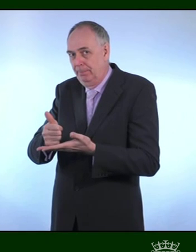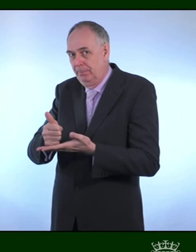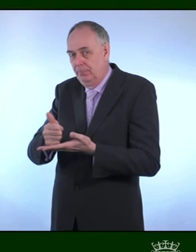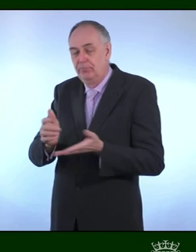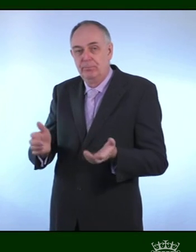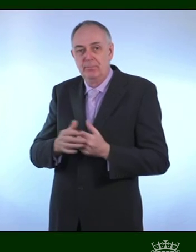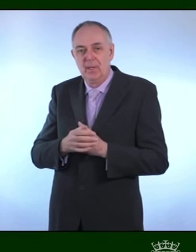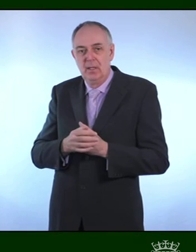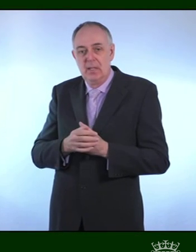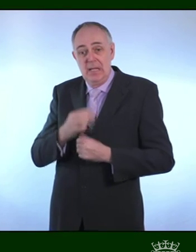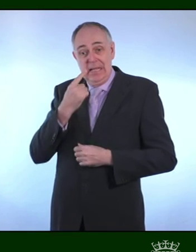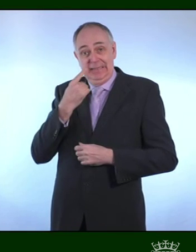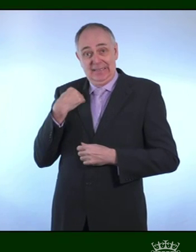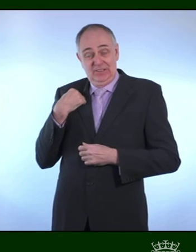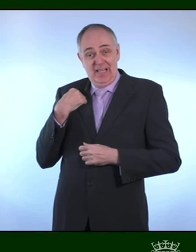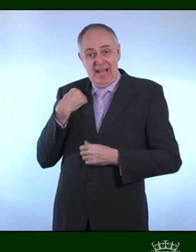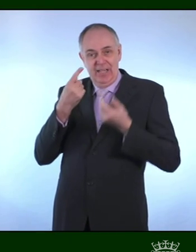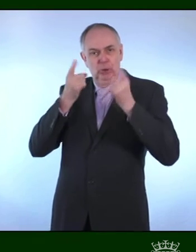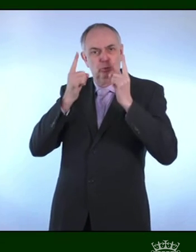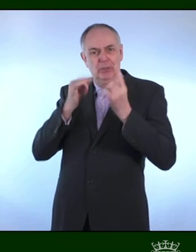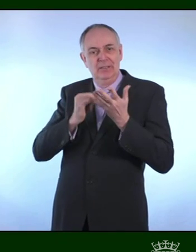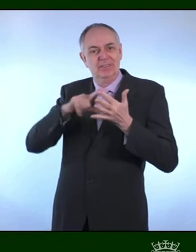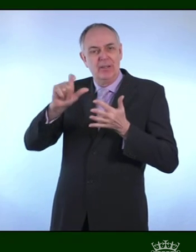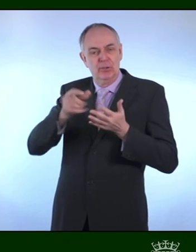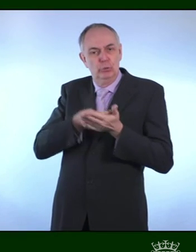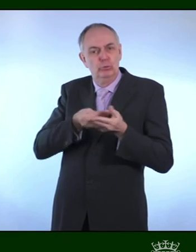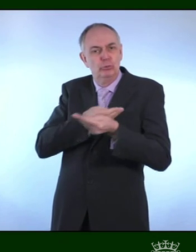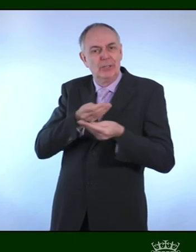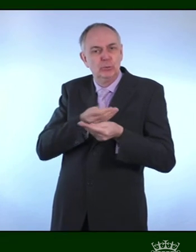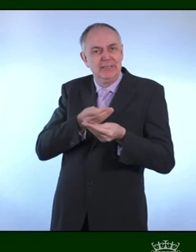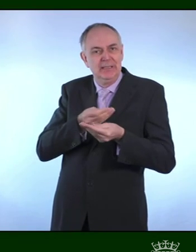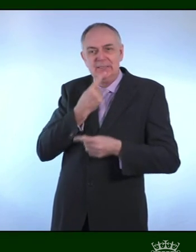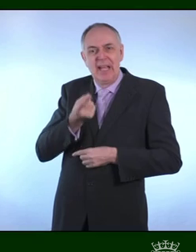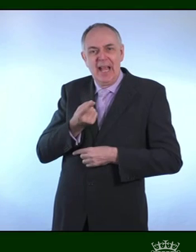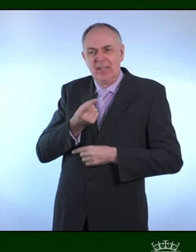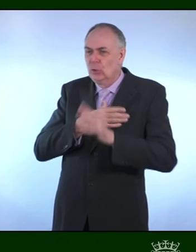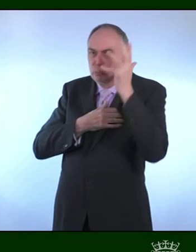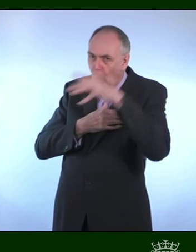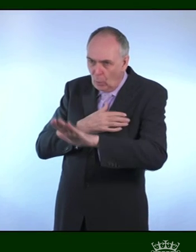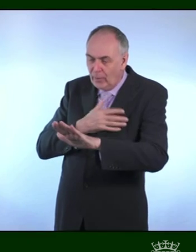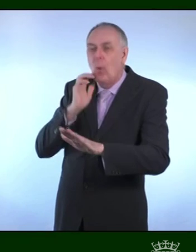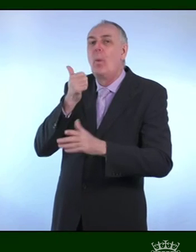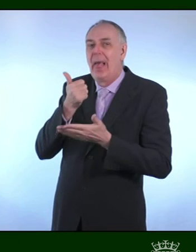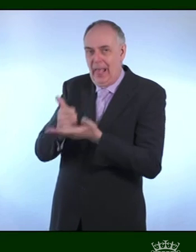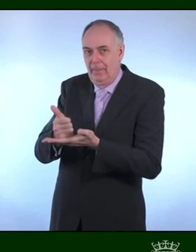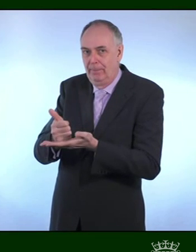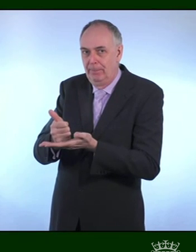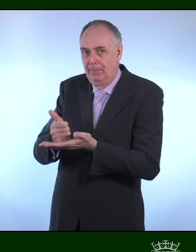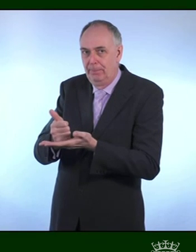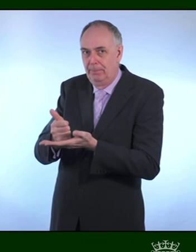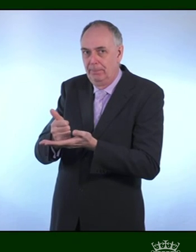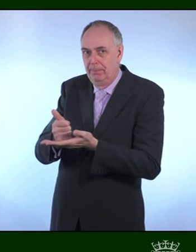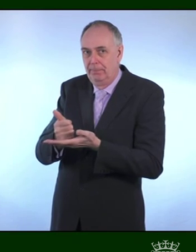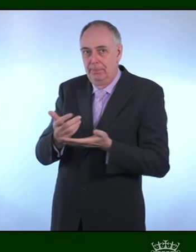Only yesterday, the Chief Secretary to the Treasury told them, “we have not forgotten you—help is coming.”—[Official Report, 24 March 2020; Vol.